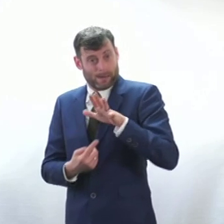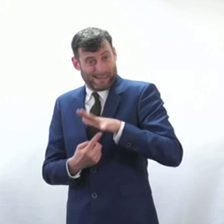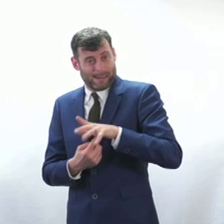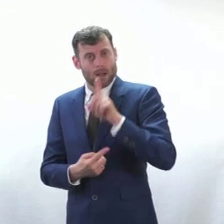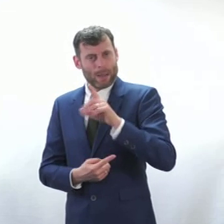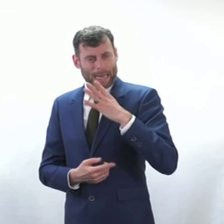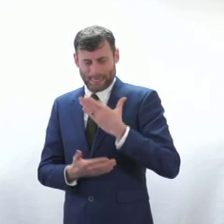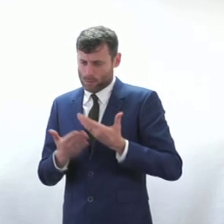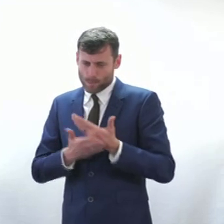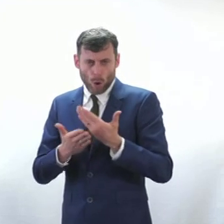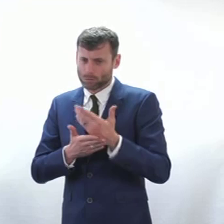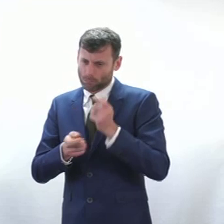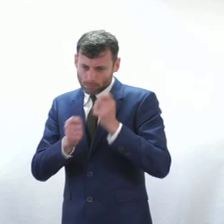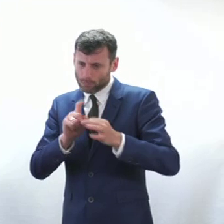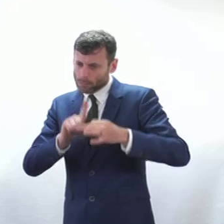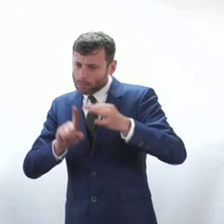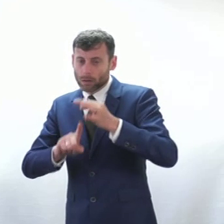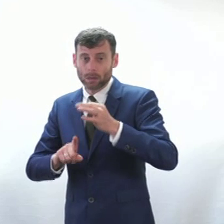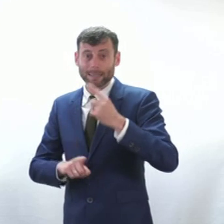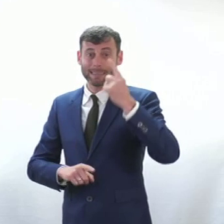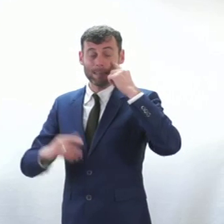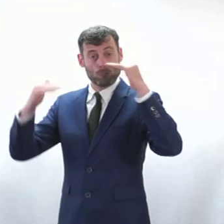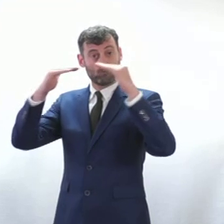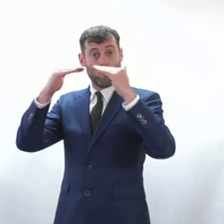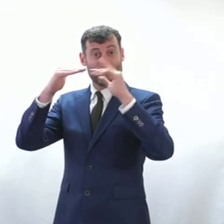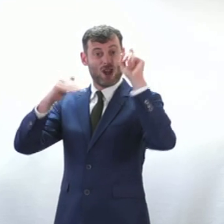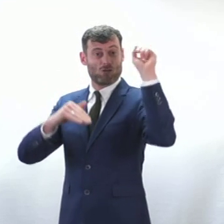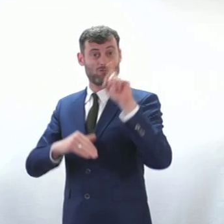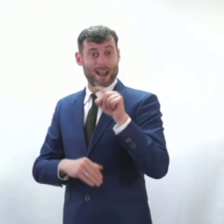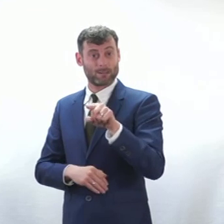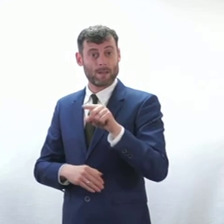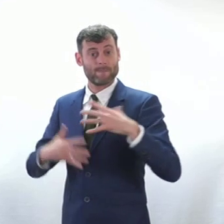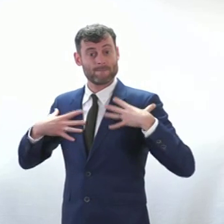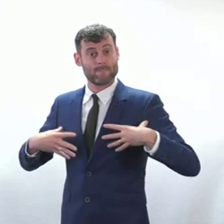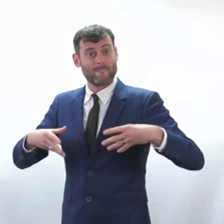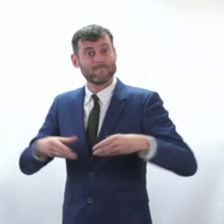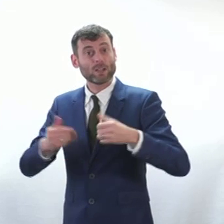Most recently, cracks in the concrete roof have led to the closure of the physiotherapy gym.